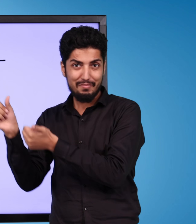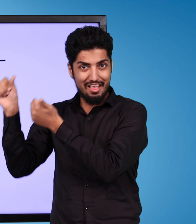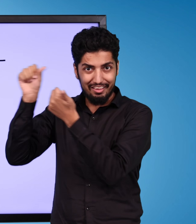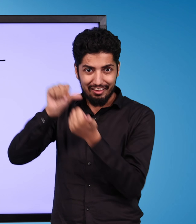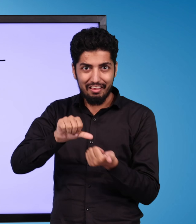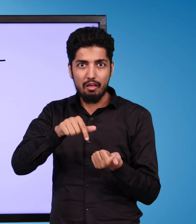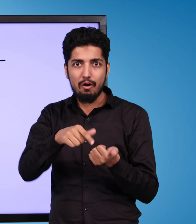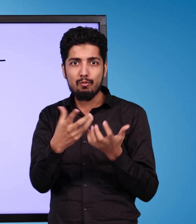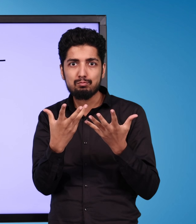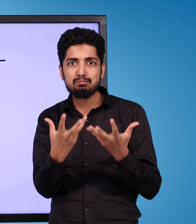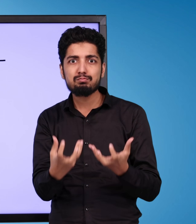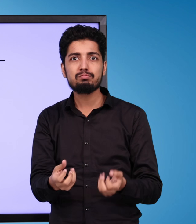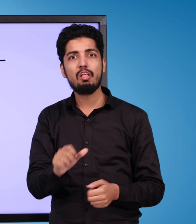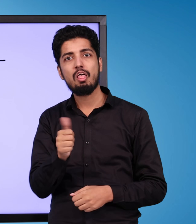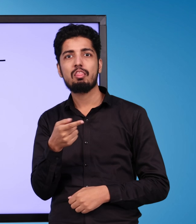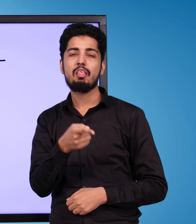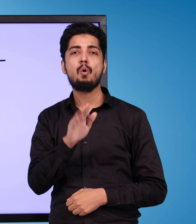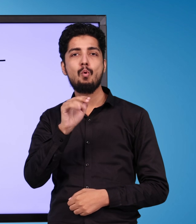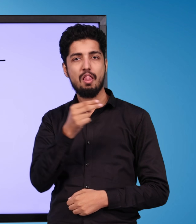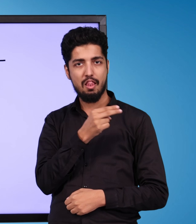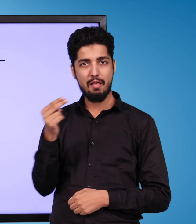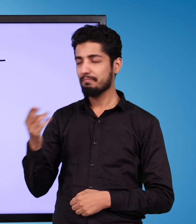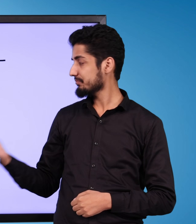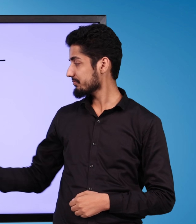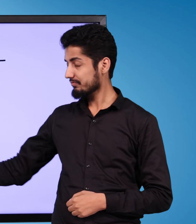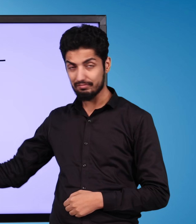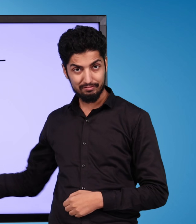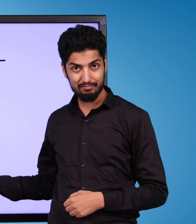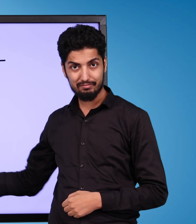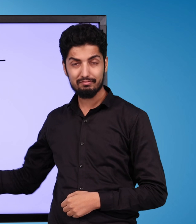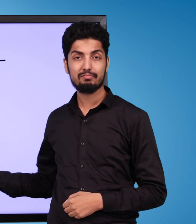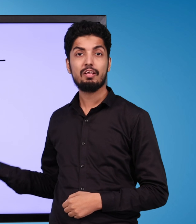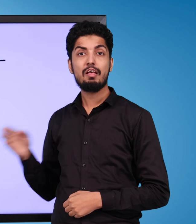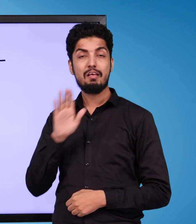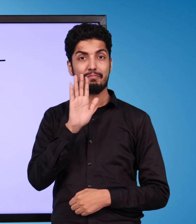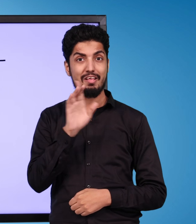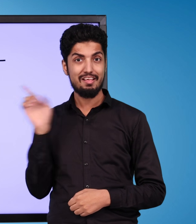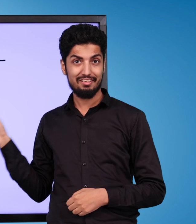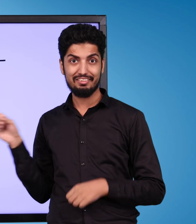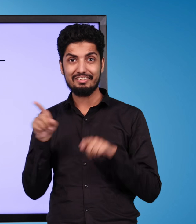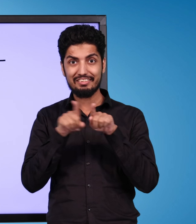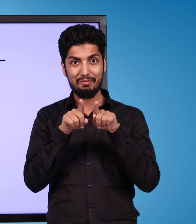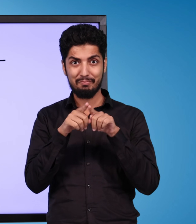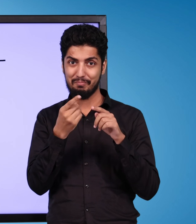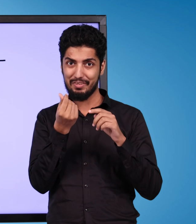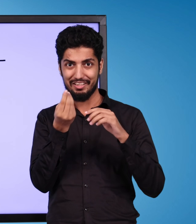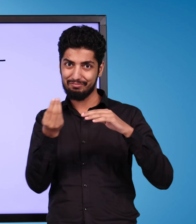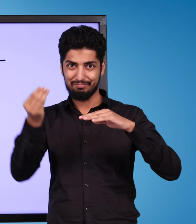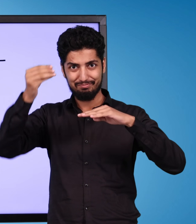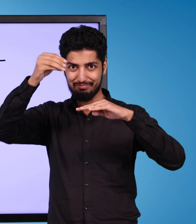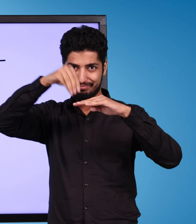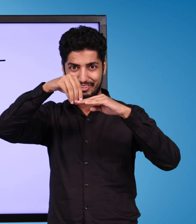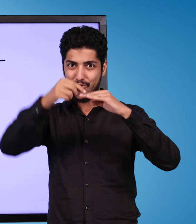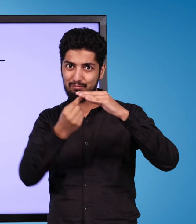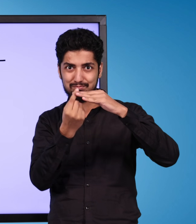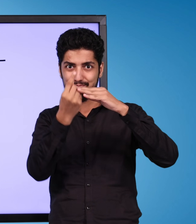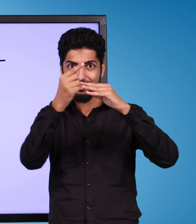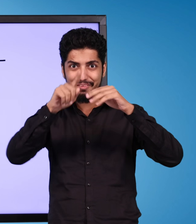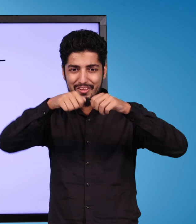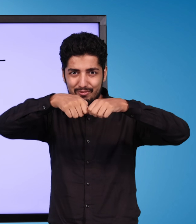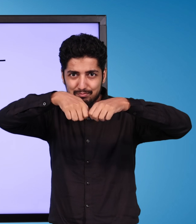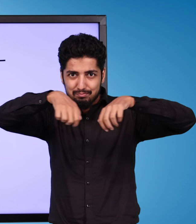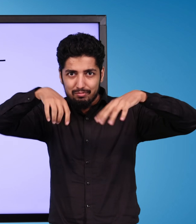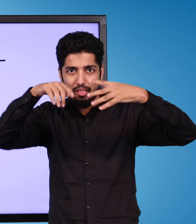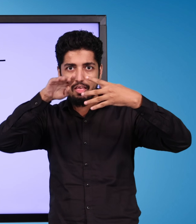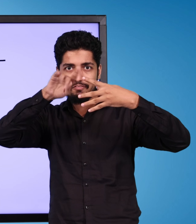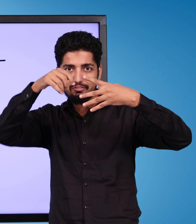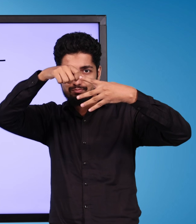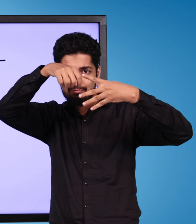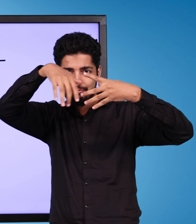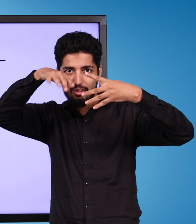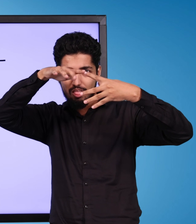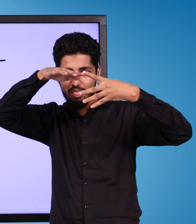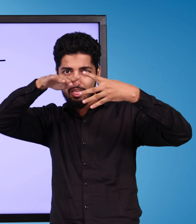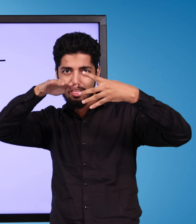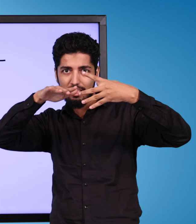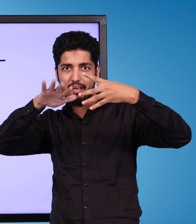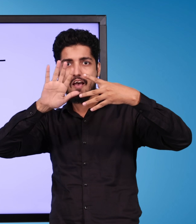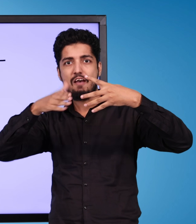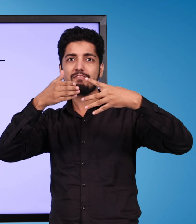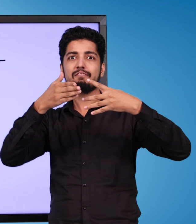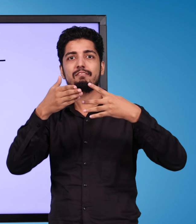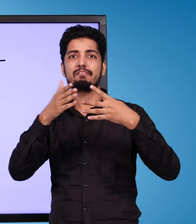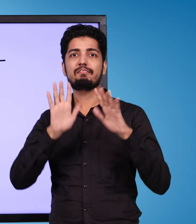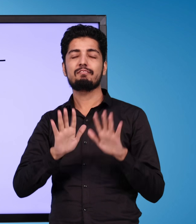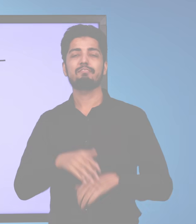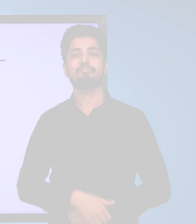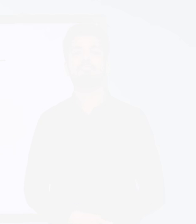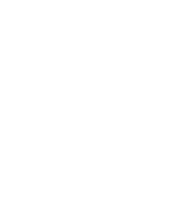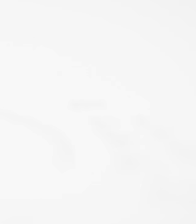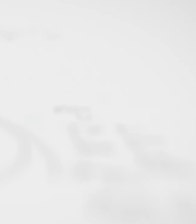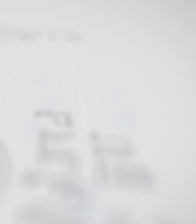The roots of small plants are embedded entirely in the topsoil.